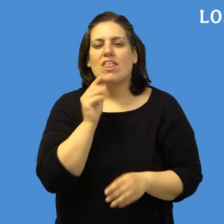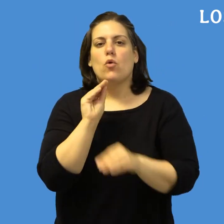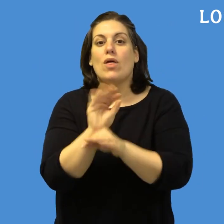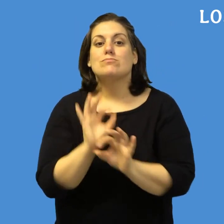cuidar